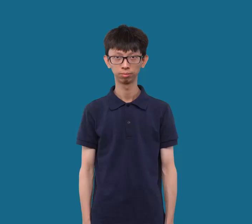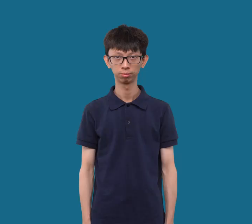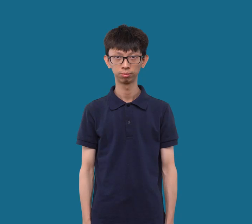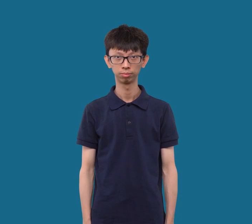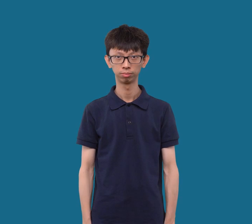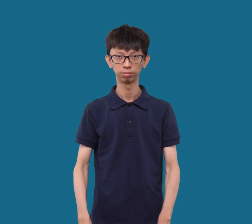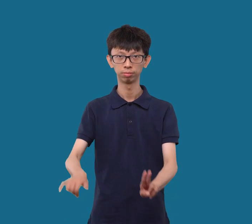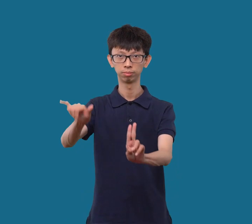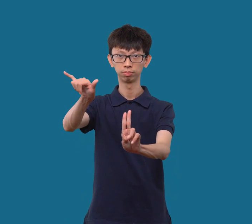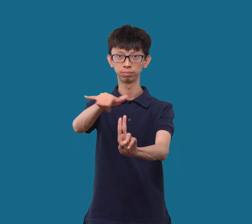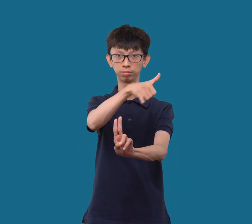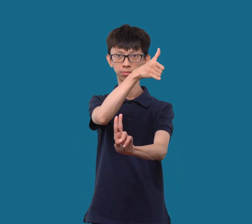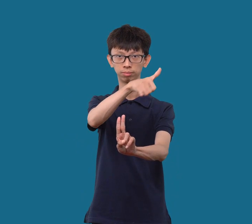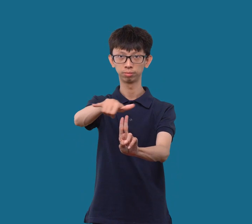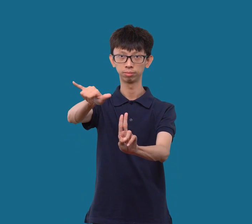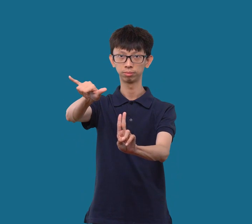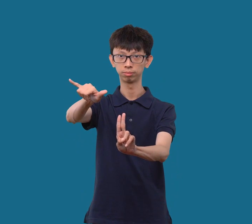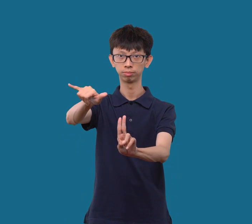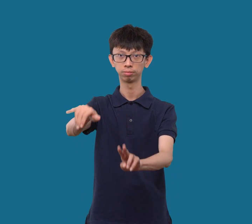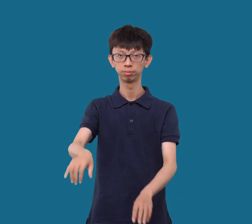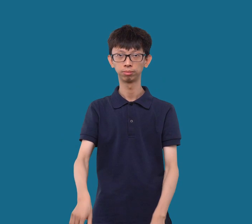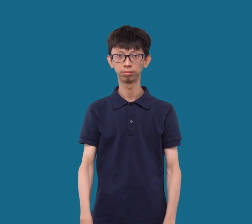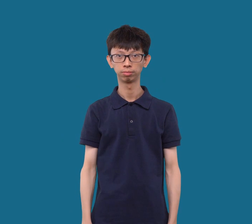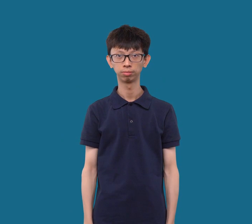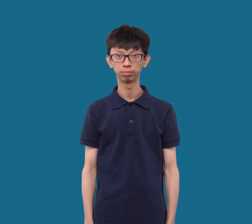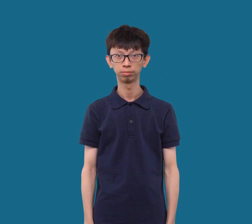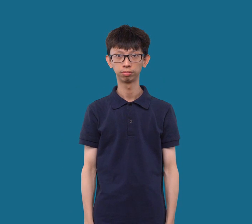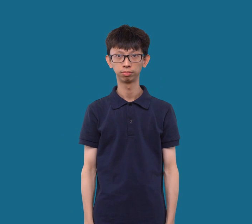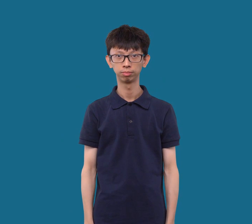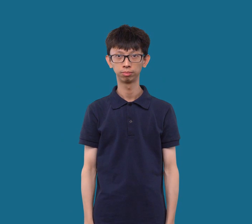Khánh Hòa